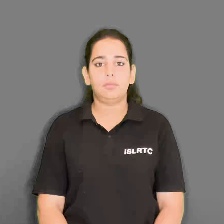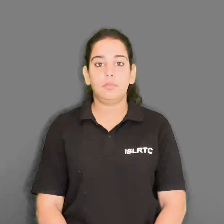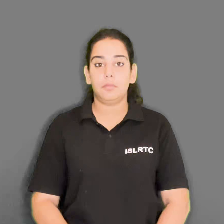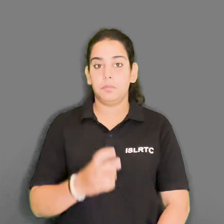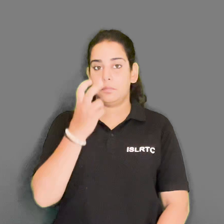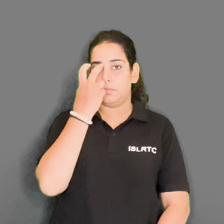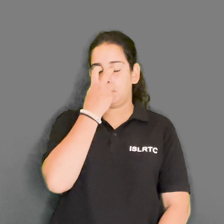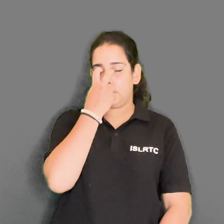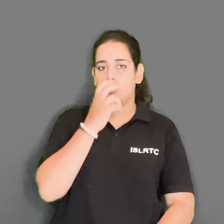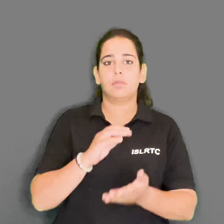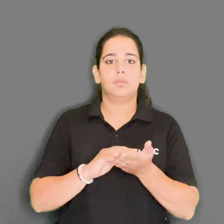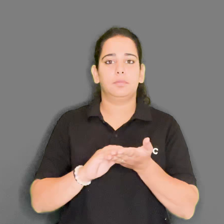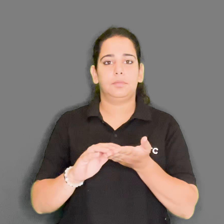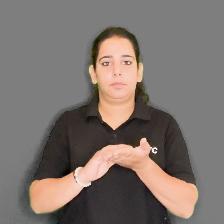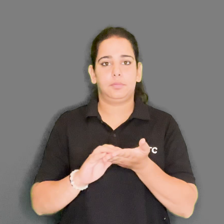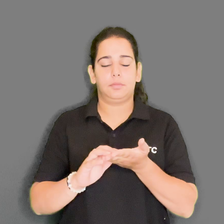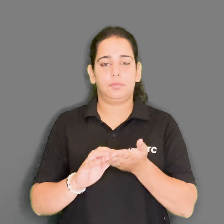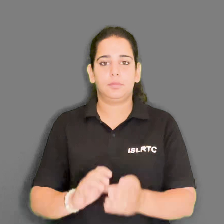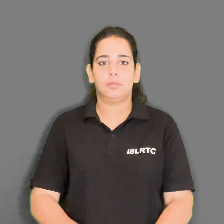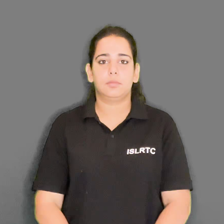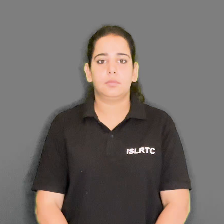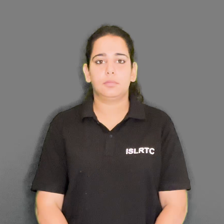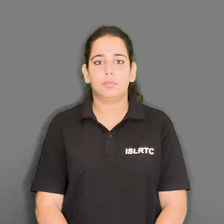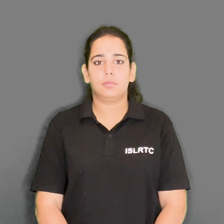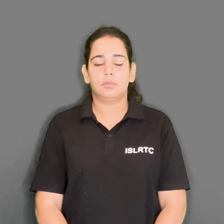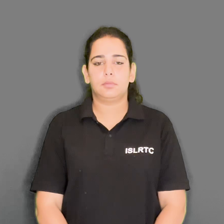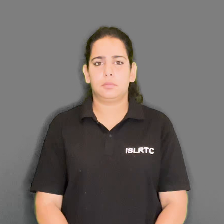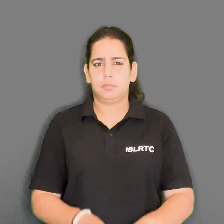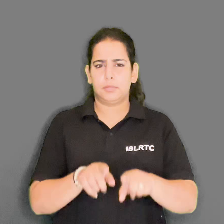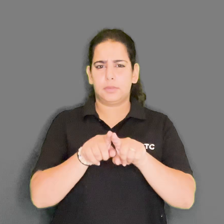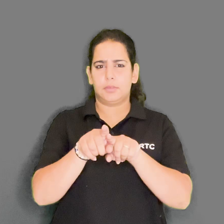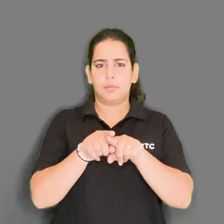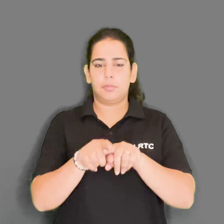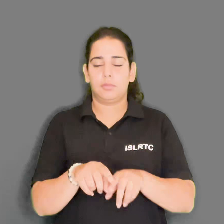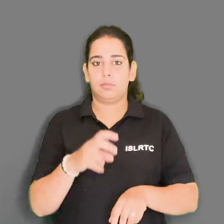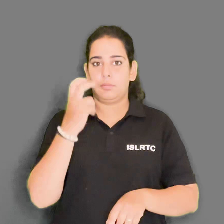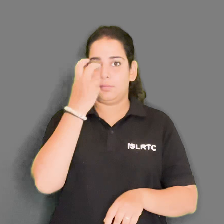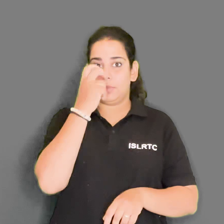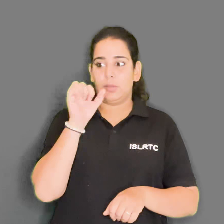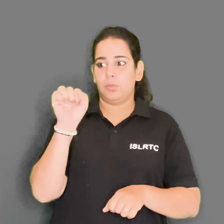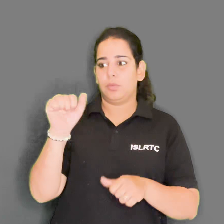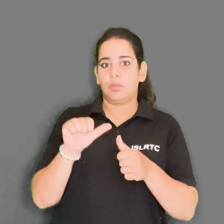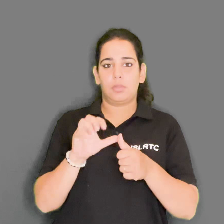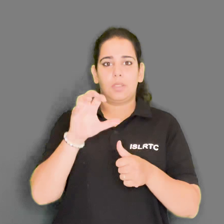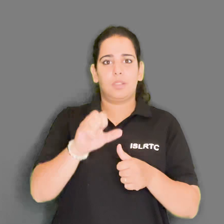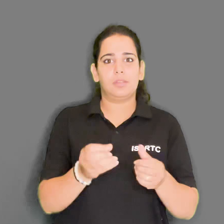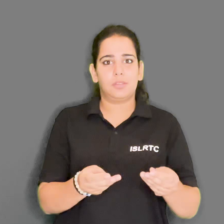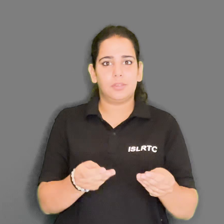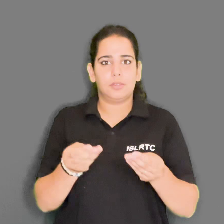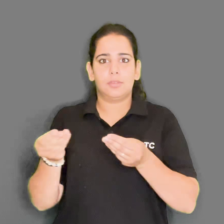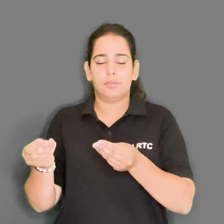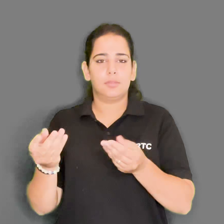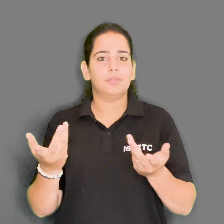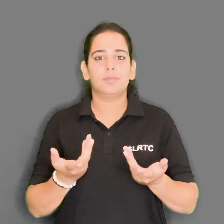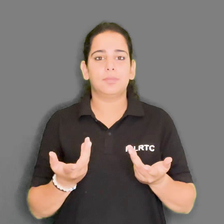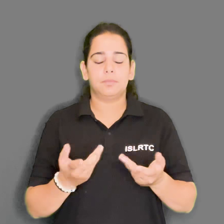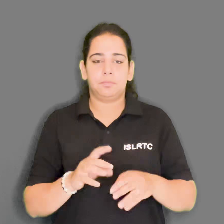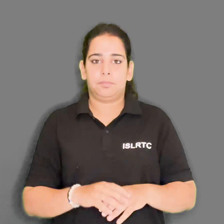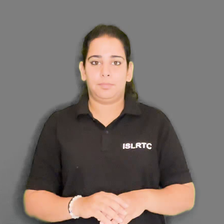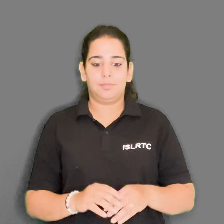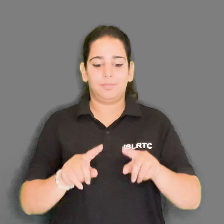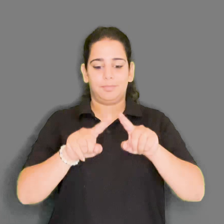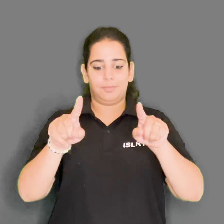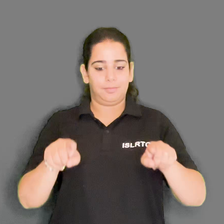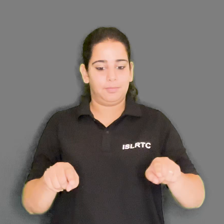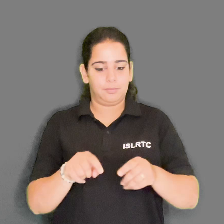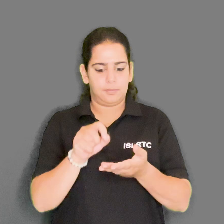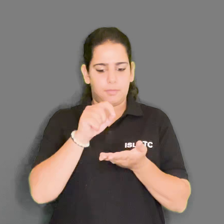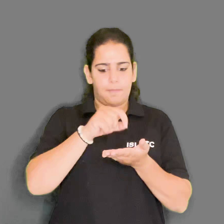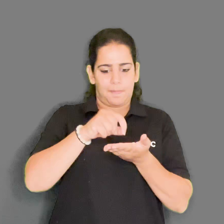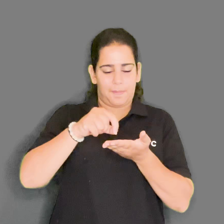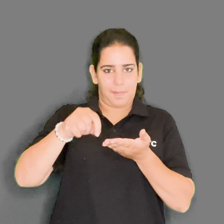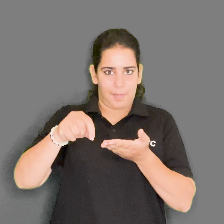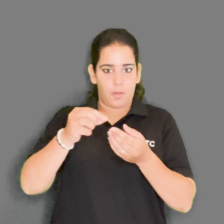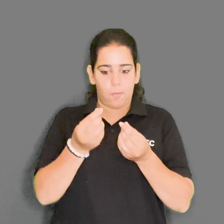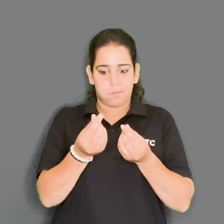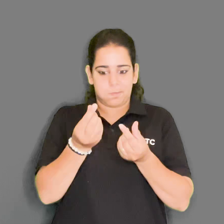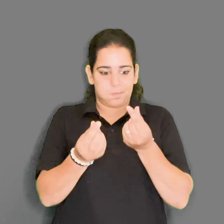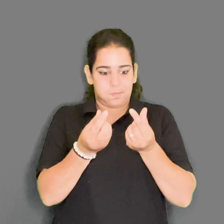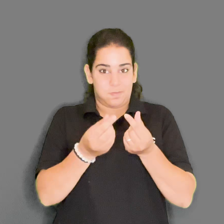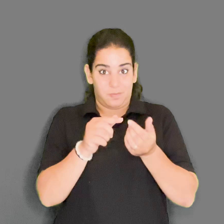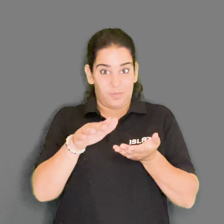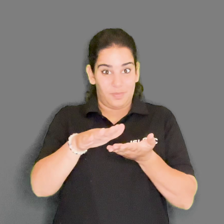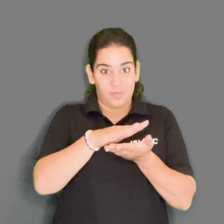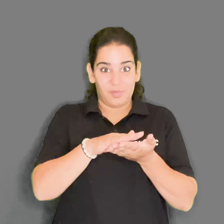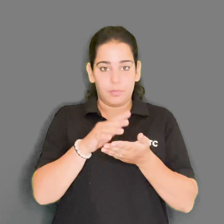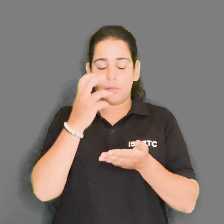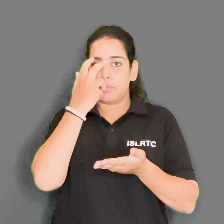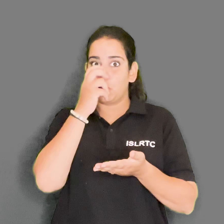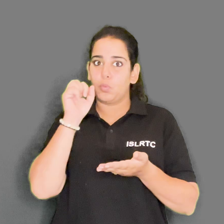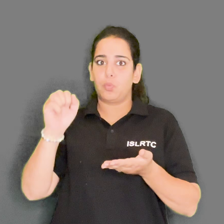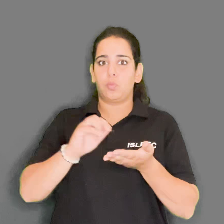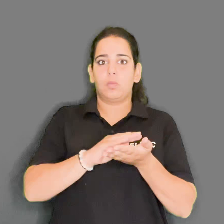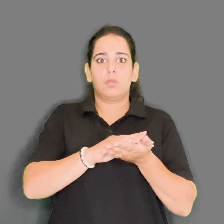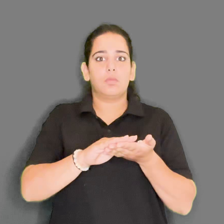Tactile graphics Raised or textured graphics that provide visual information through touch designed for individuals who are blind or have low vision.